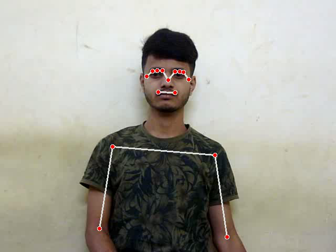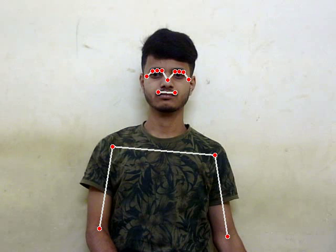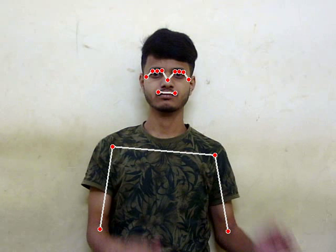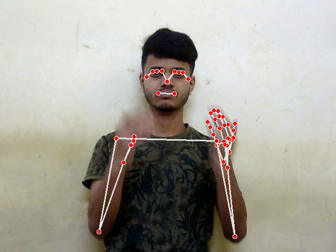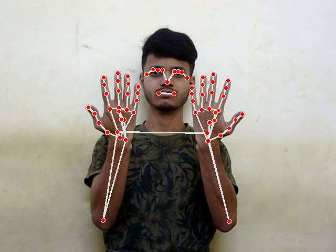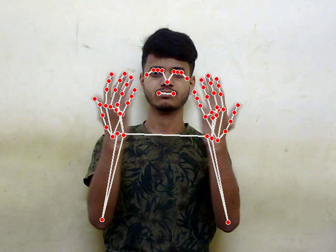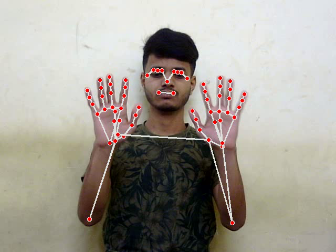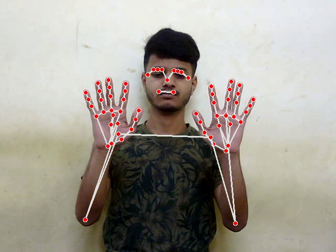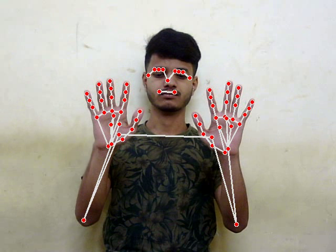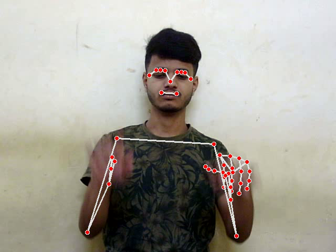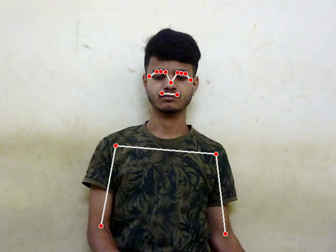do not want